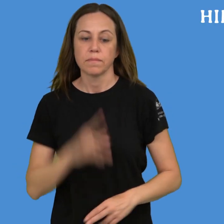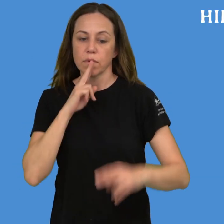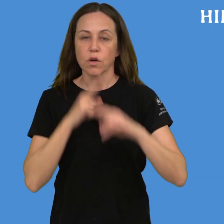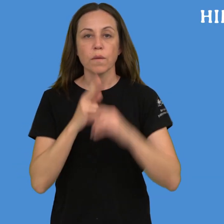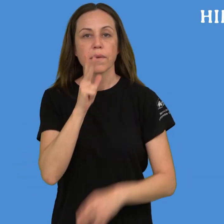nombre